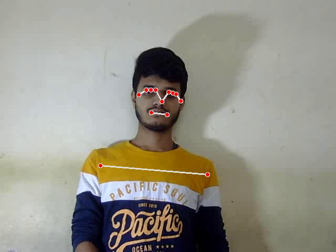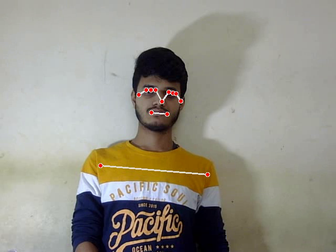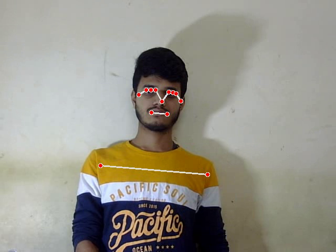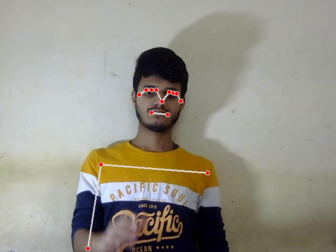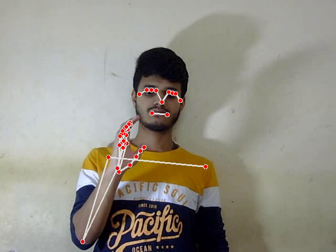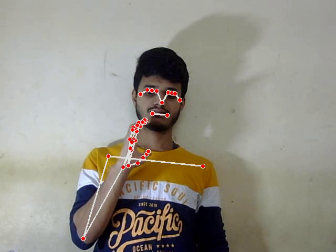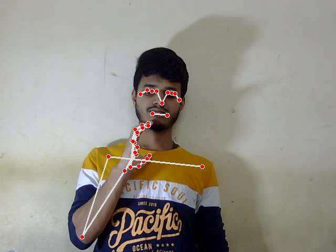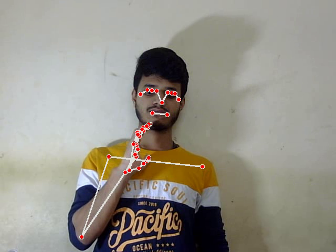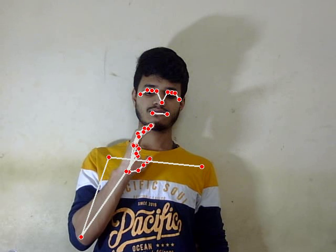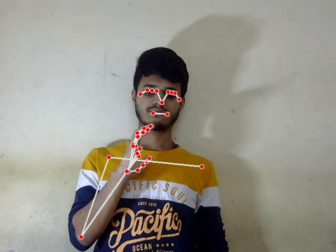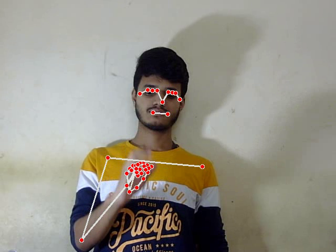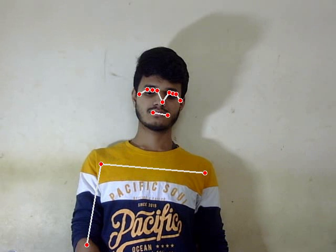fine